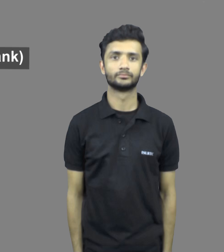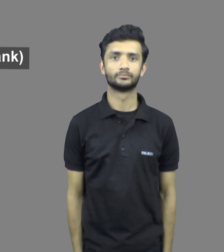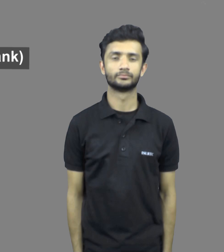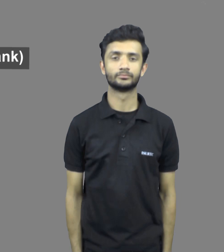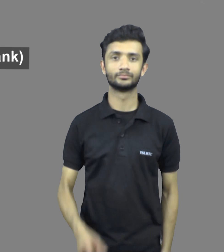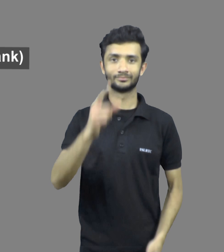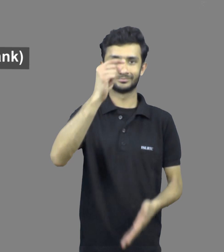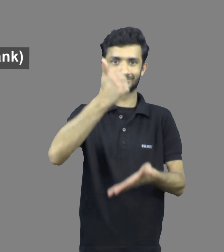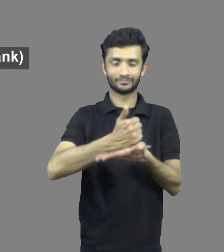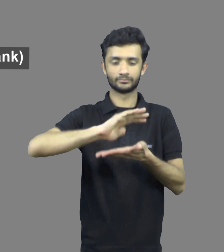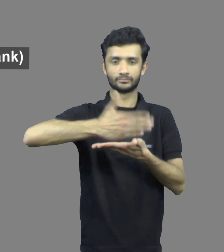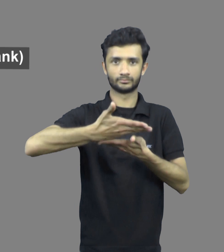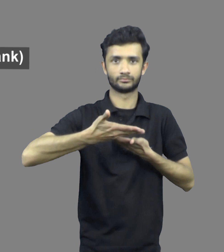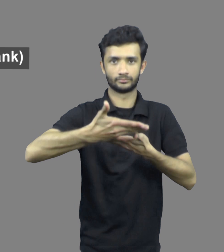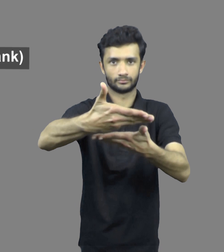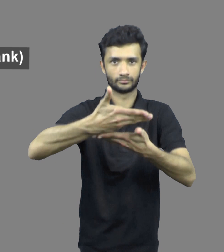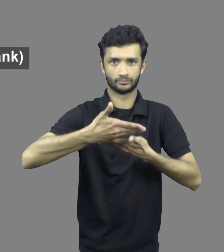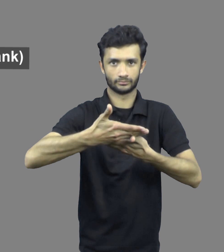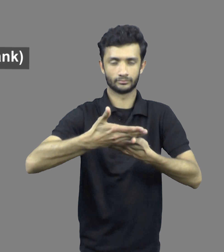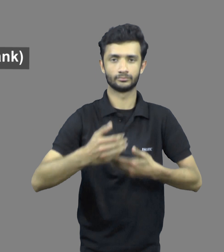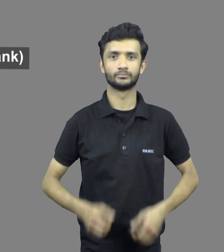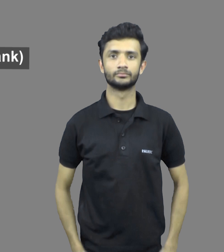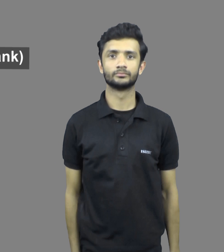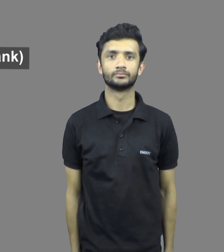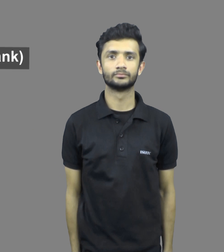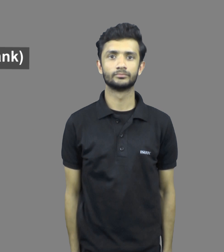Passbook (Bank)